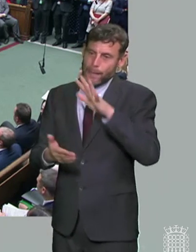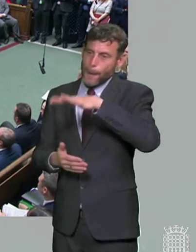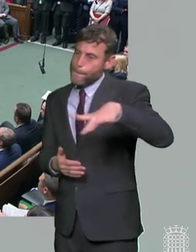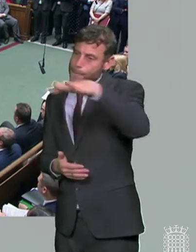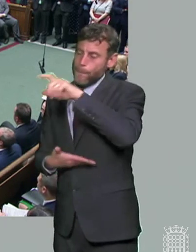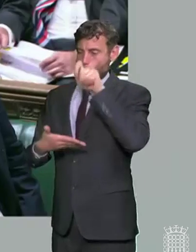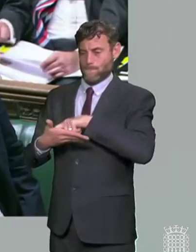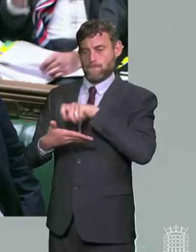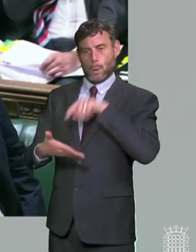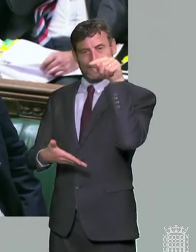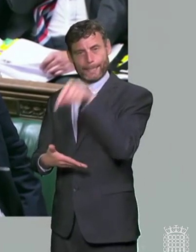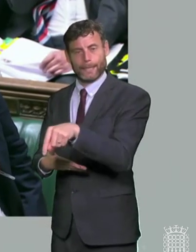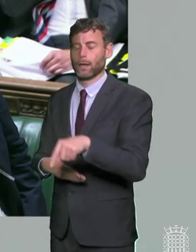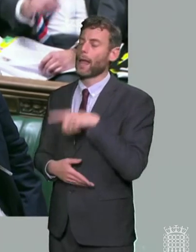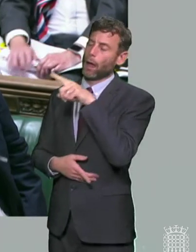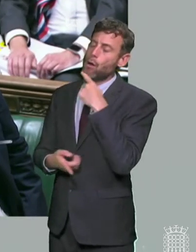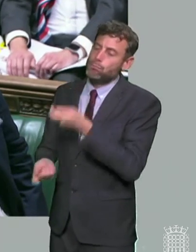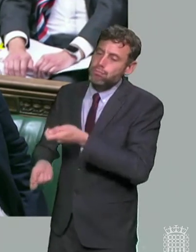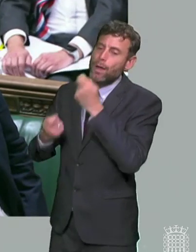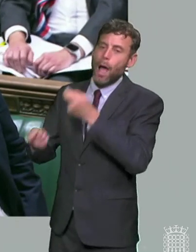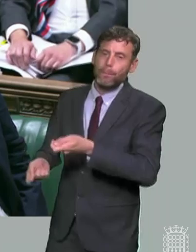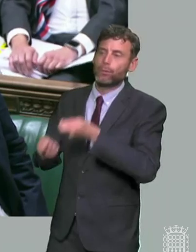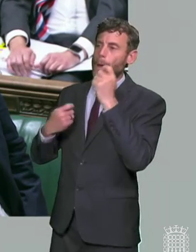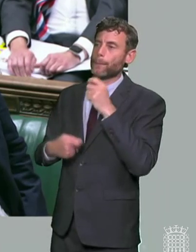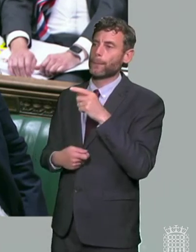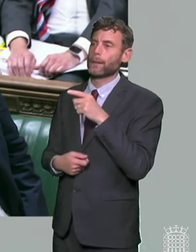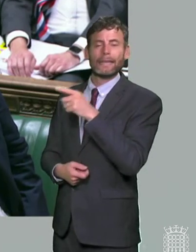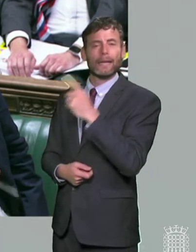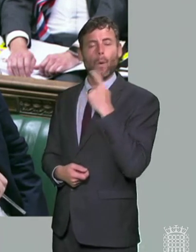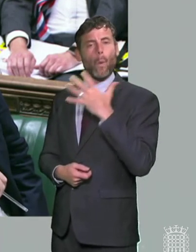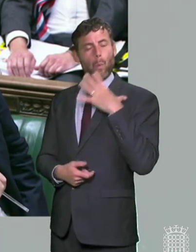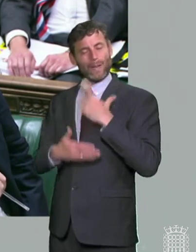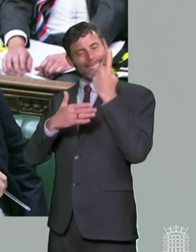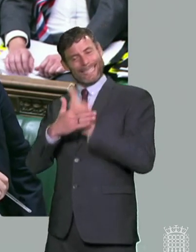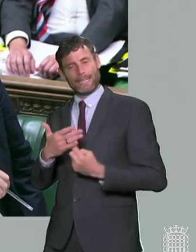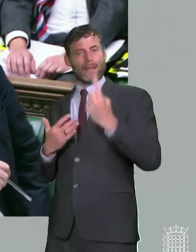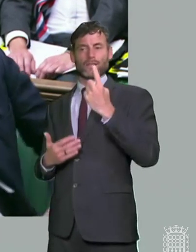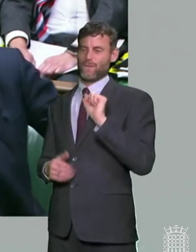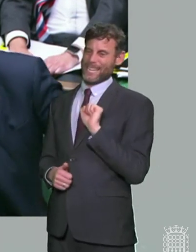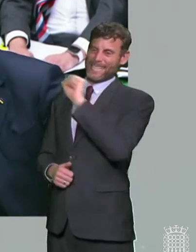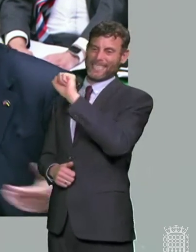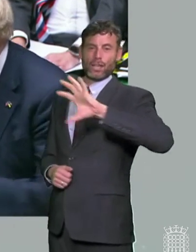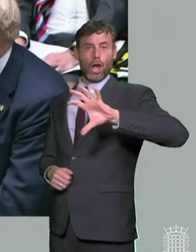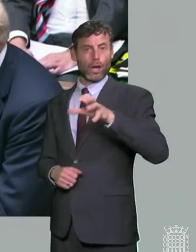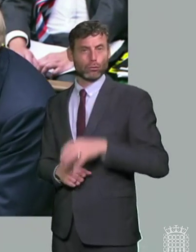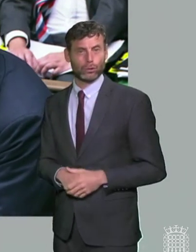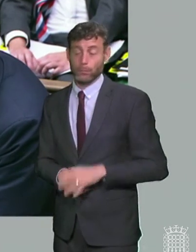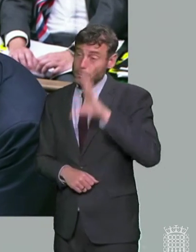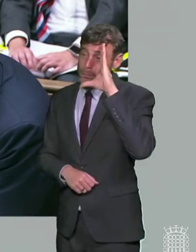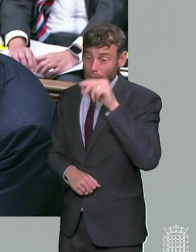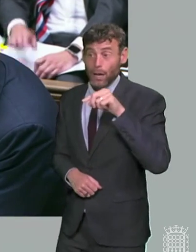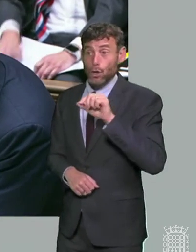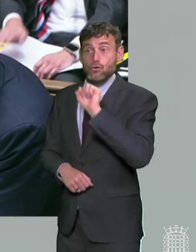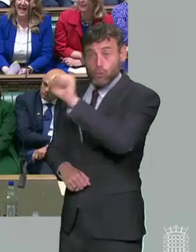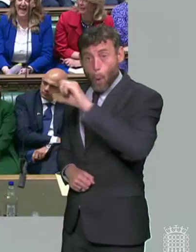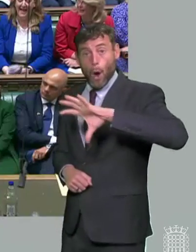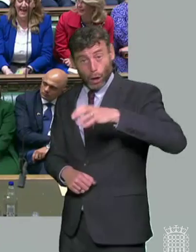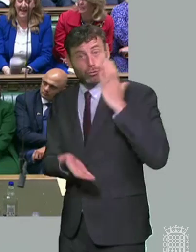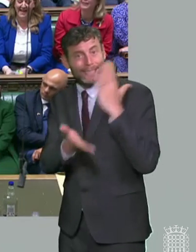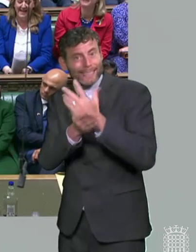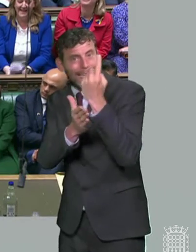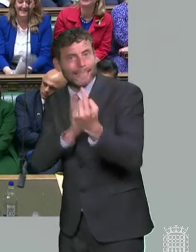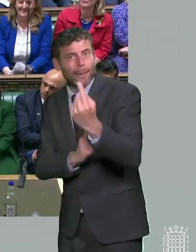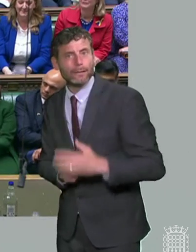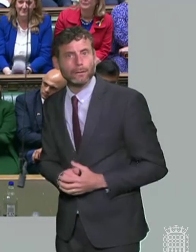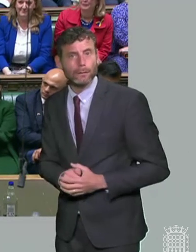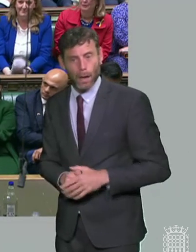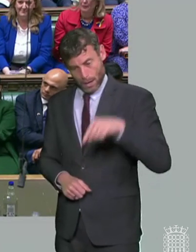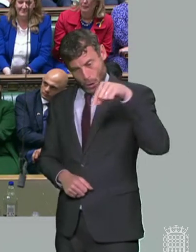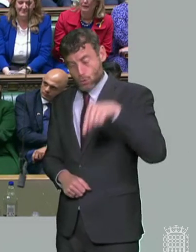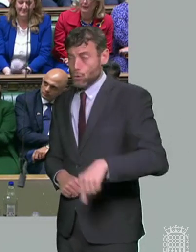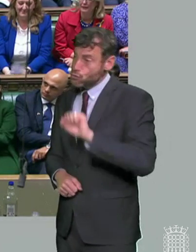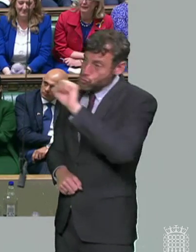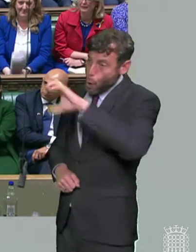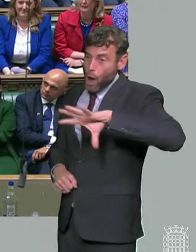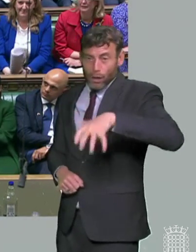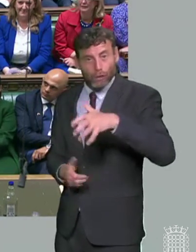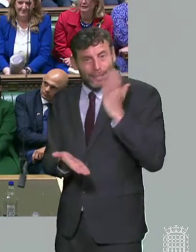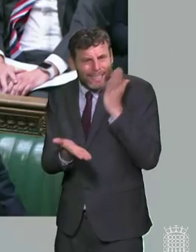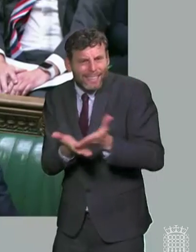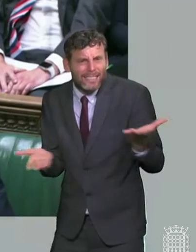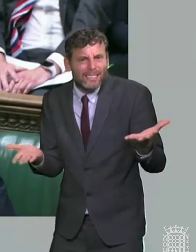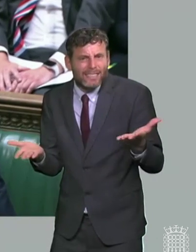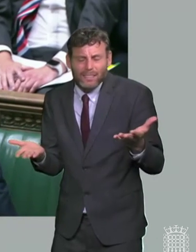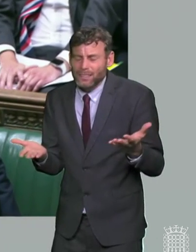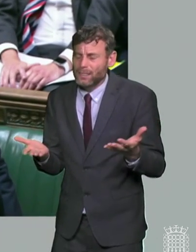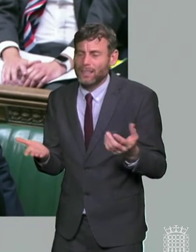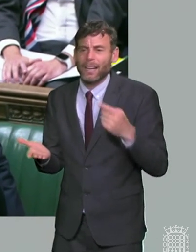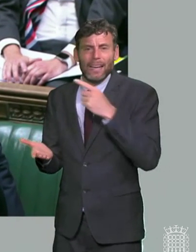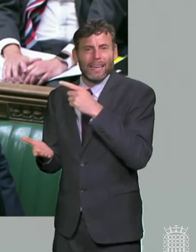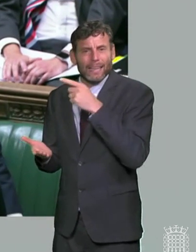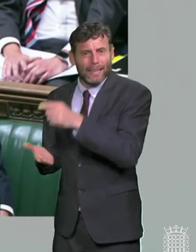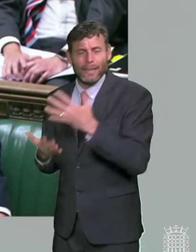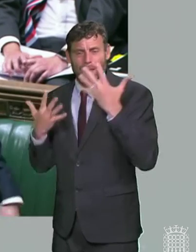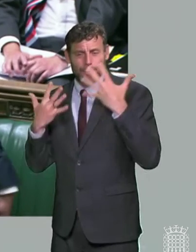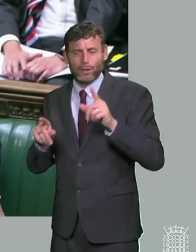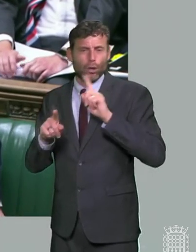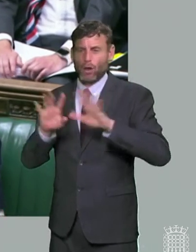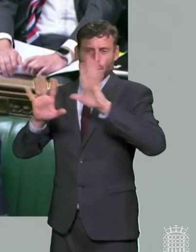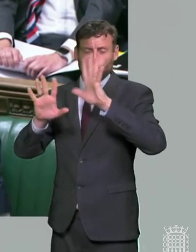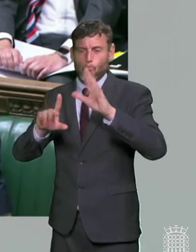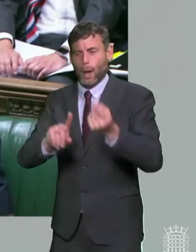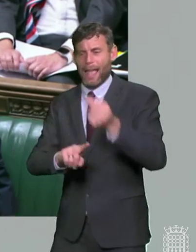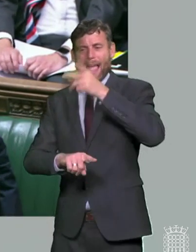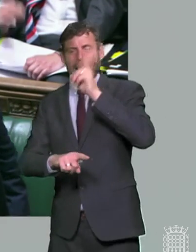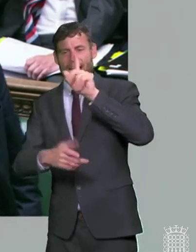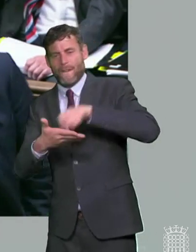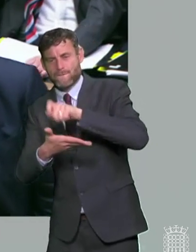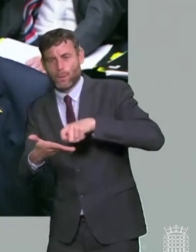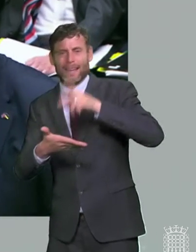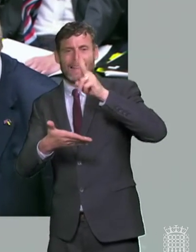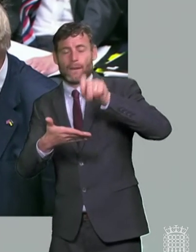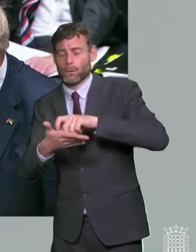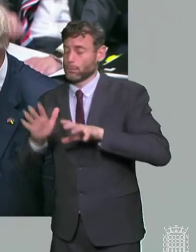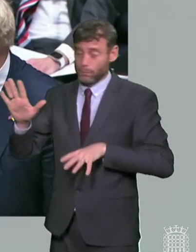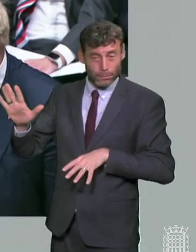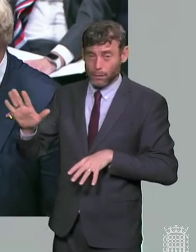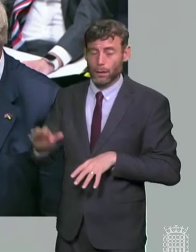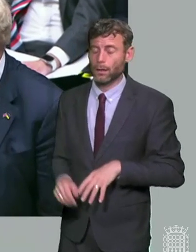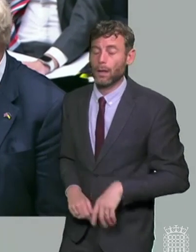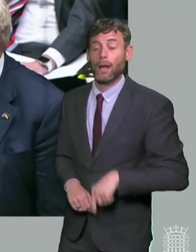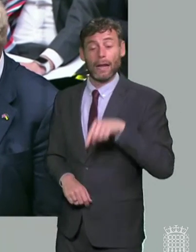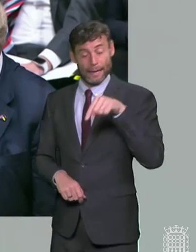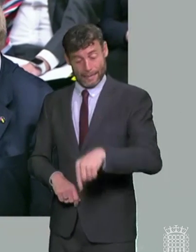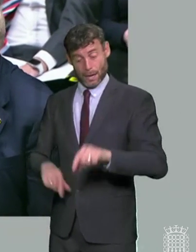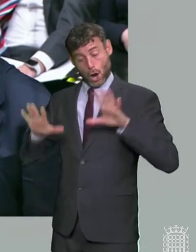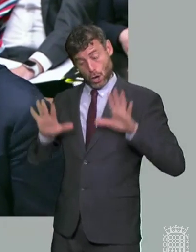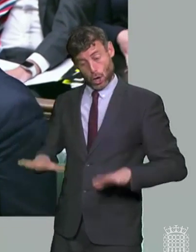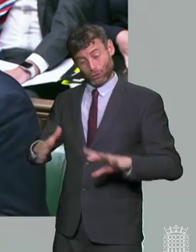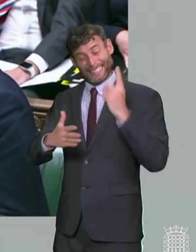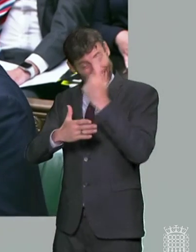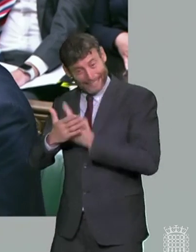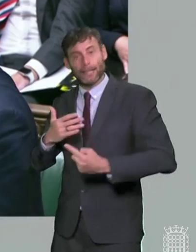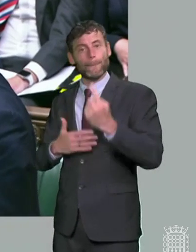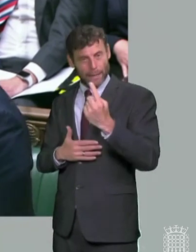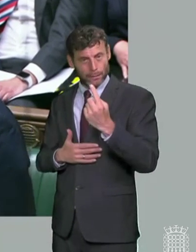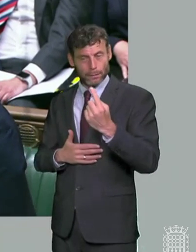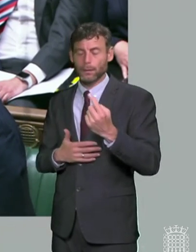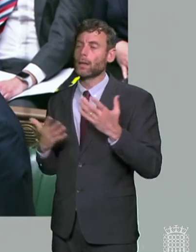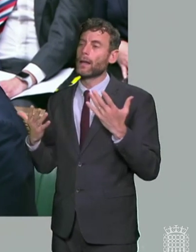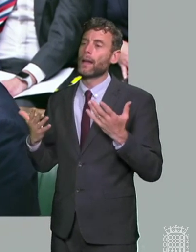He keeps saying that he wants independence for his country. Our country is independent—though the Leader of the Opposition tried 48 times to reverse it —and the only way that independence would ever be reversed is if we had the